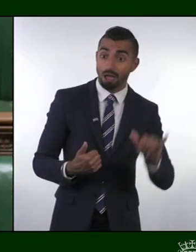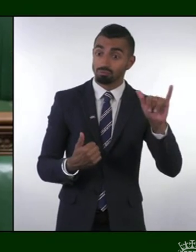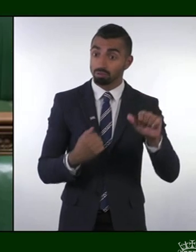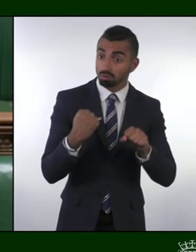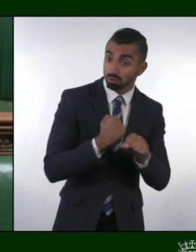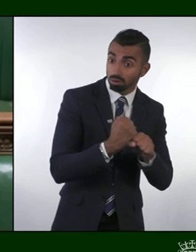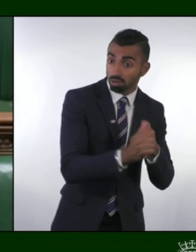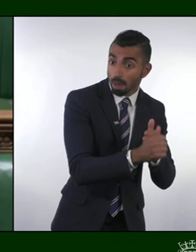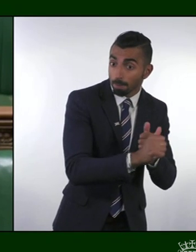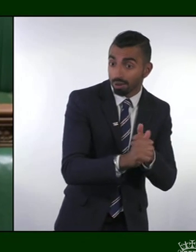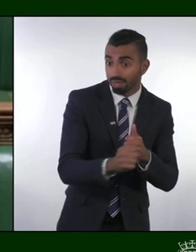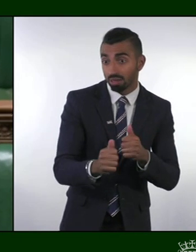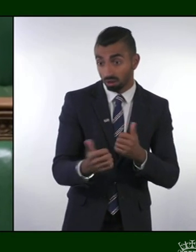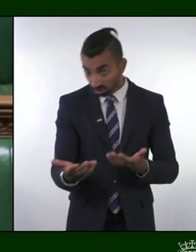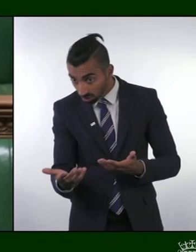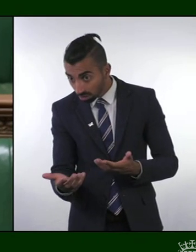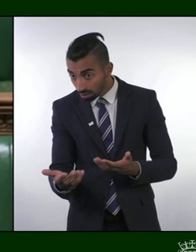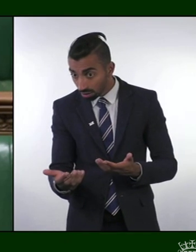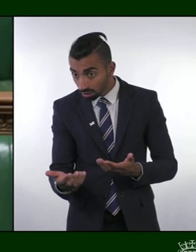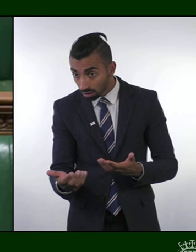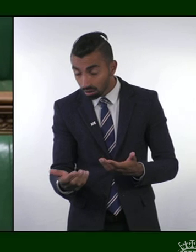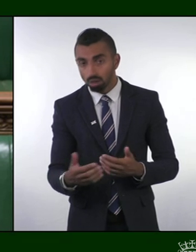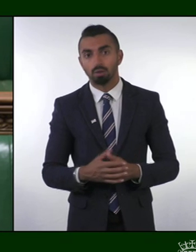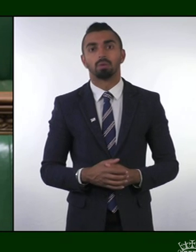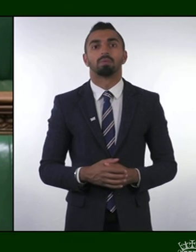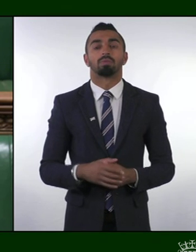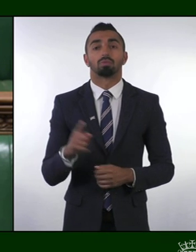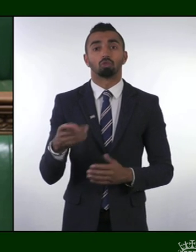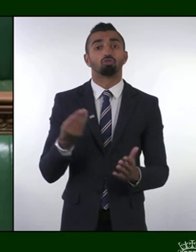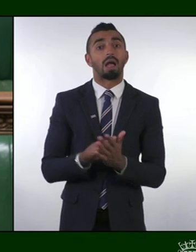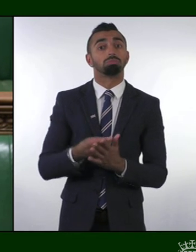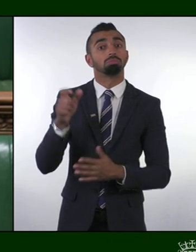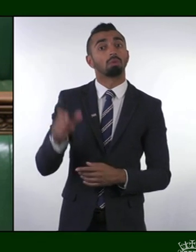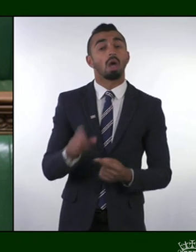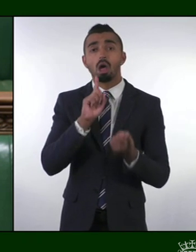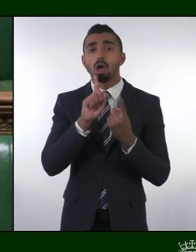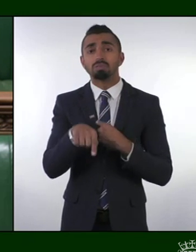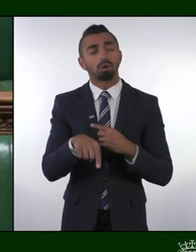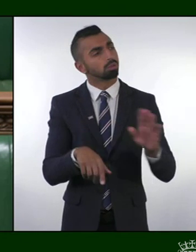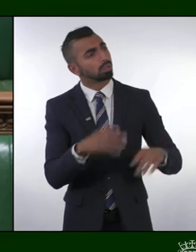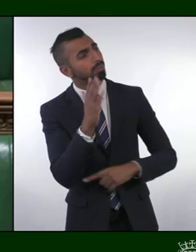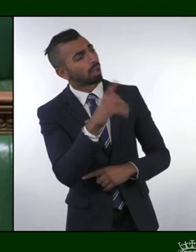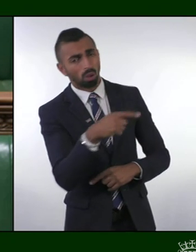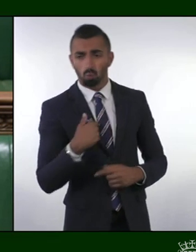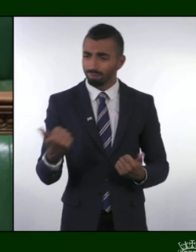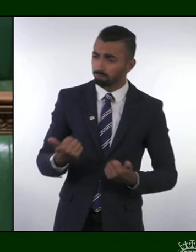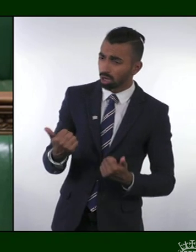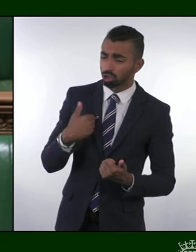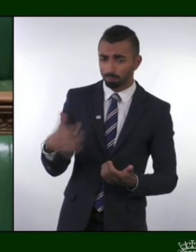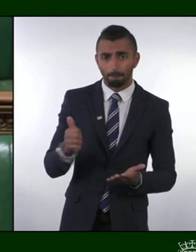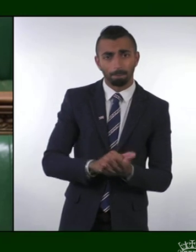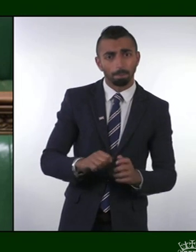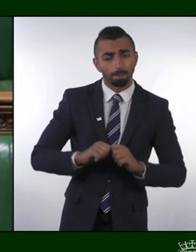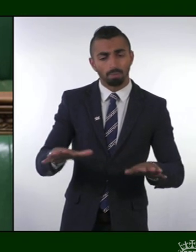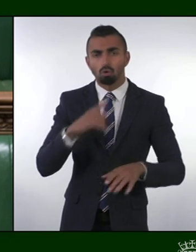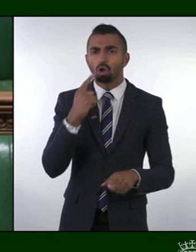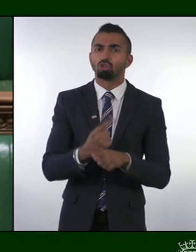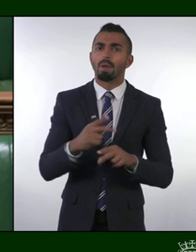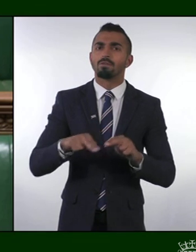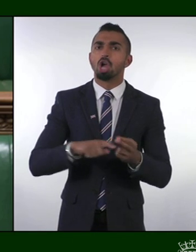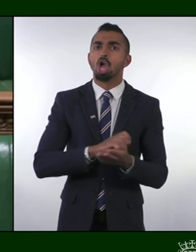We have published breakdowns of the furlough population by region, constituency and age to give a sense of the types of people who are affected.